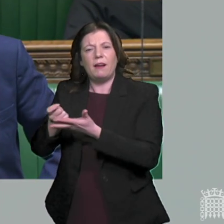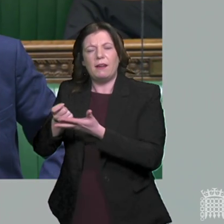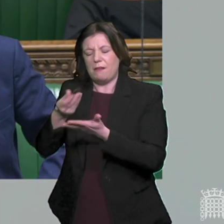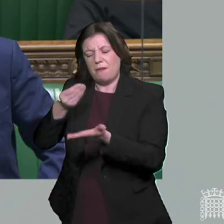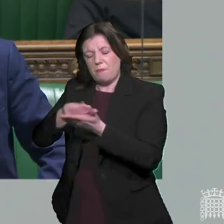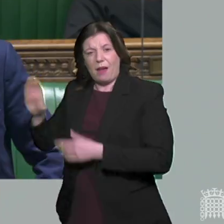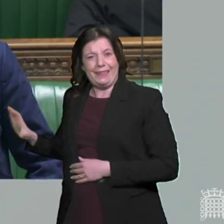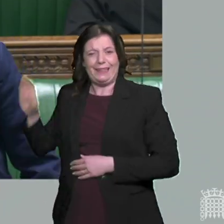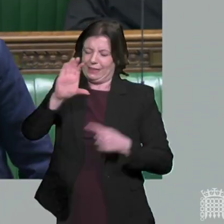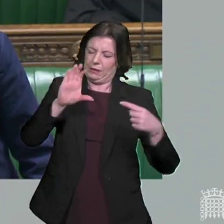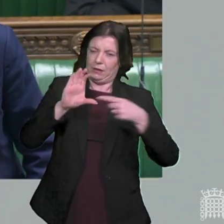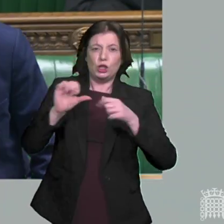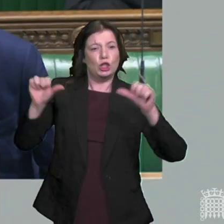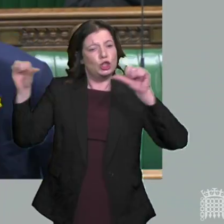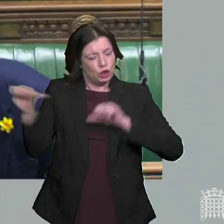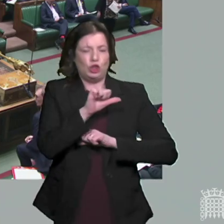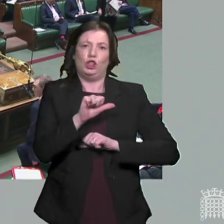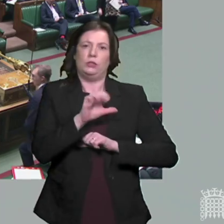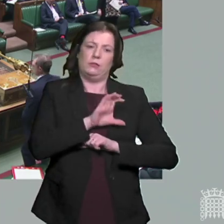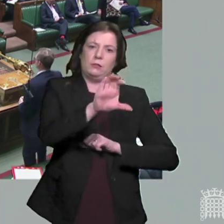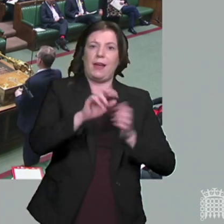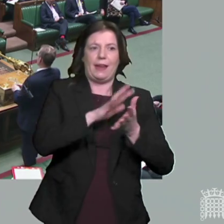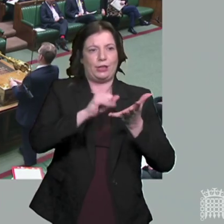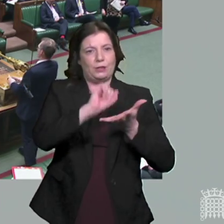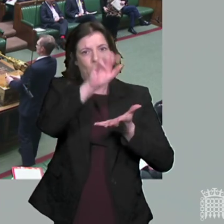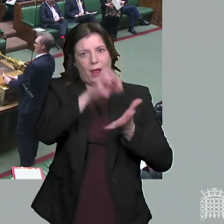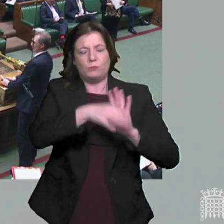It is his fault that those waiting lists are growing. David T.